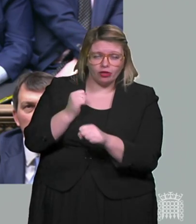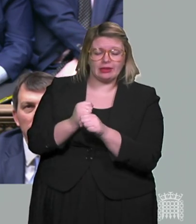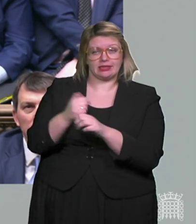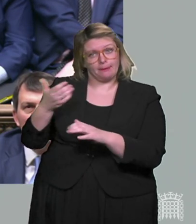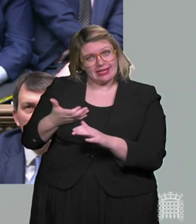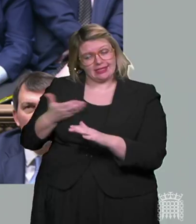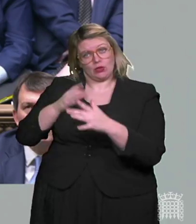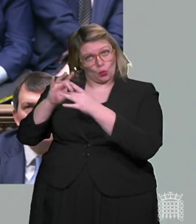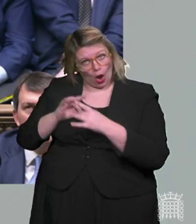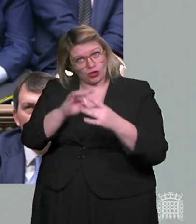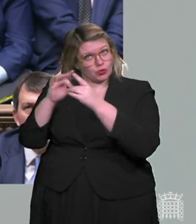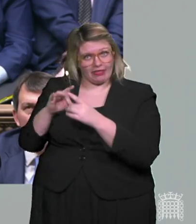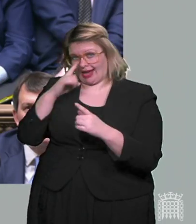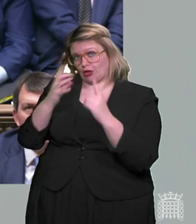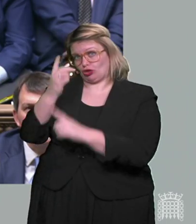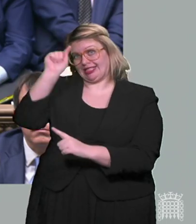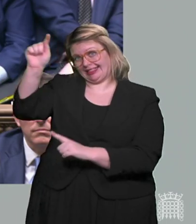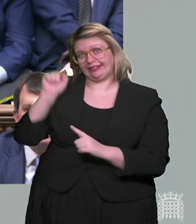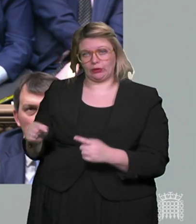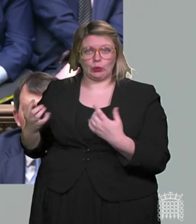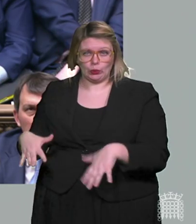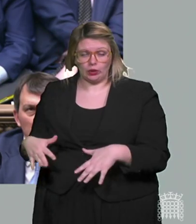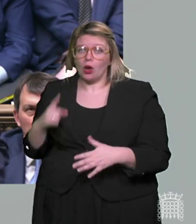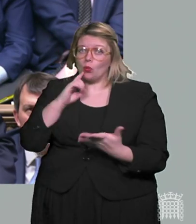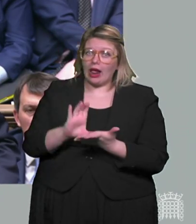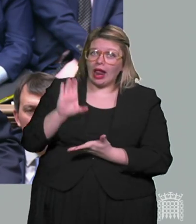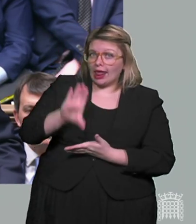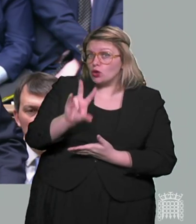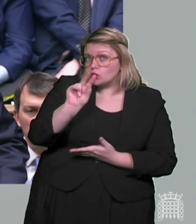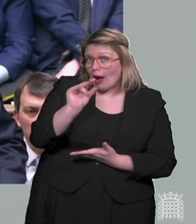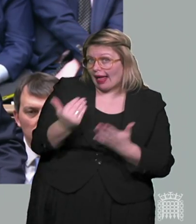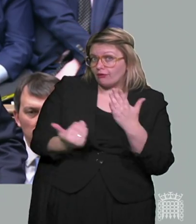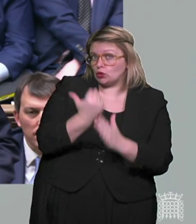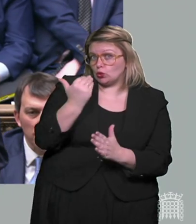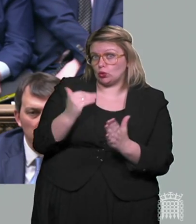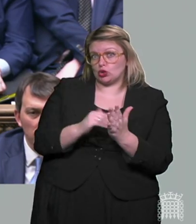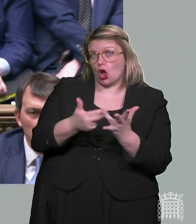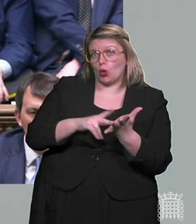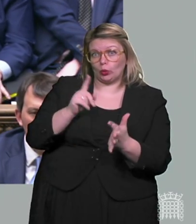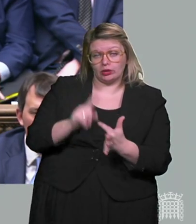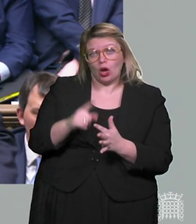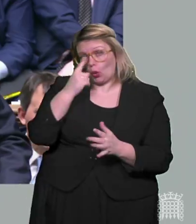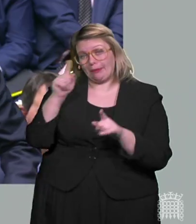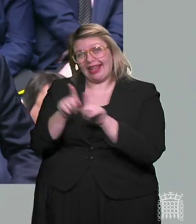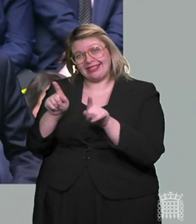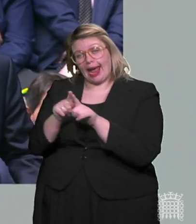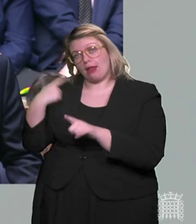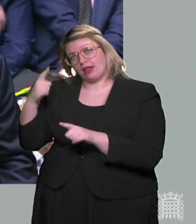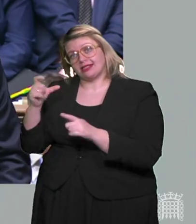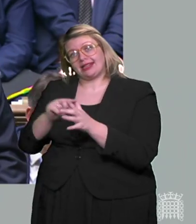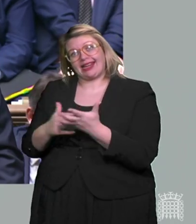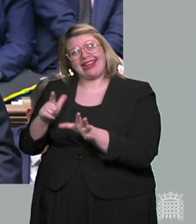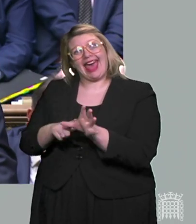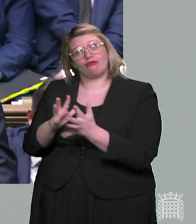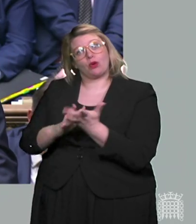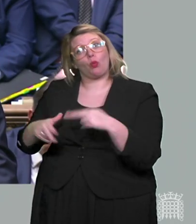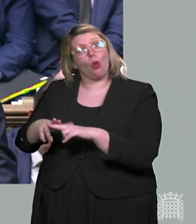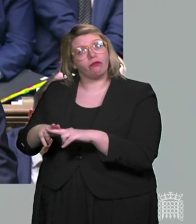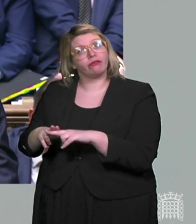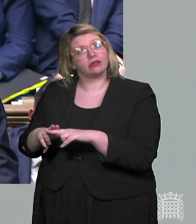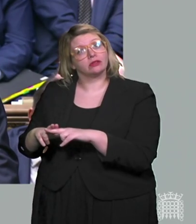So today I announce that we will deliver 12 new investment zones—12 potential Canary Wharfs.